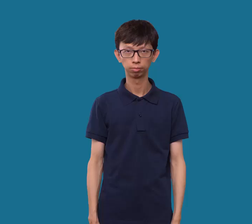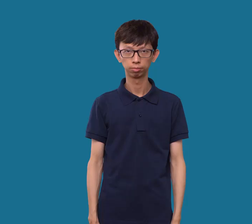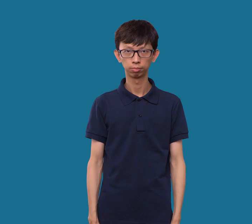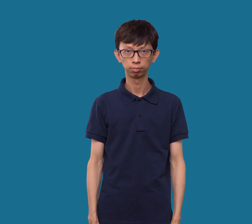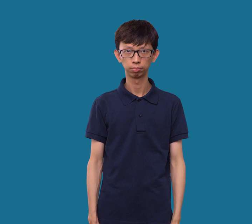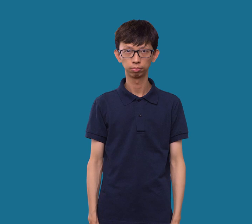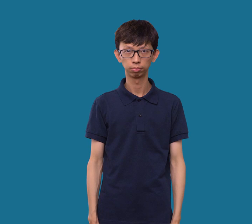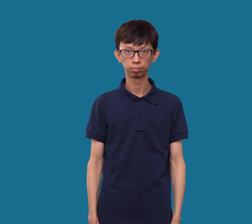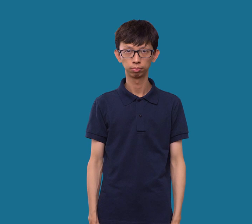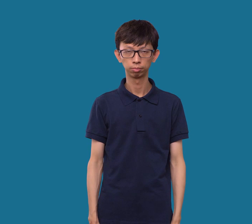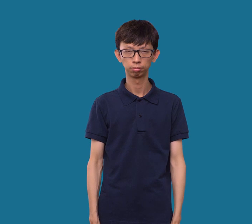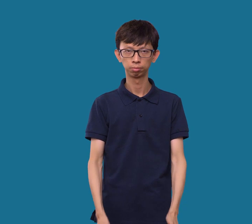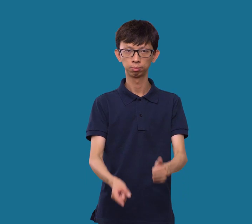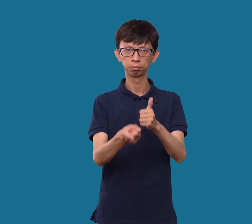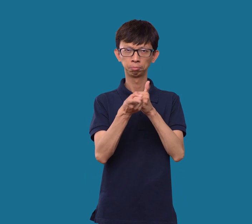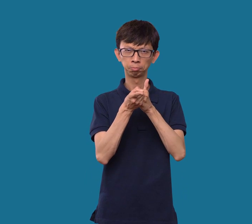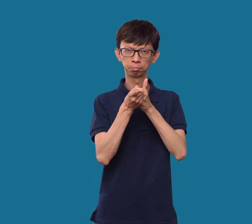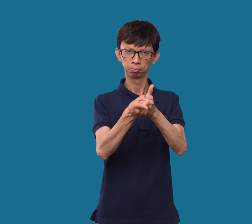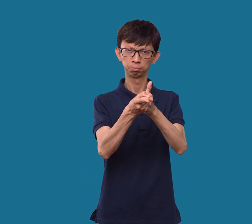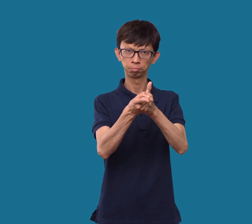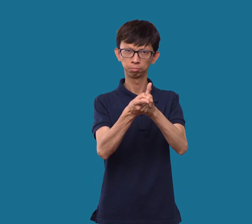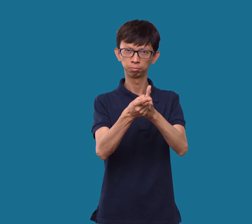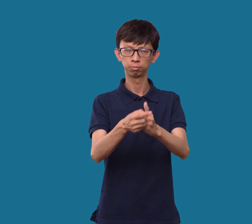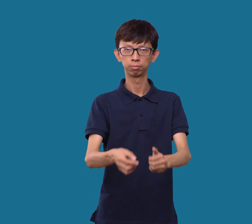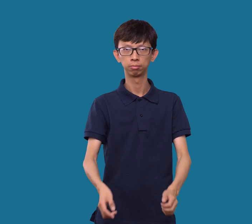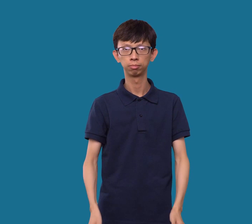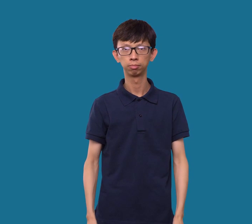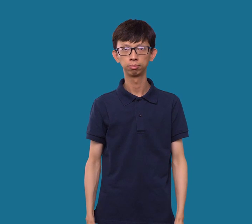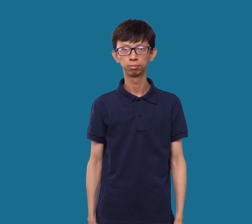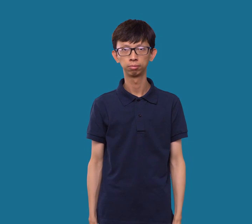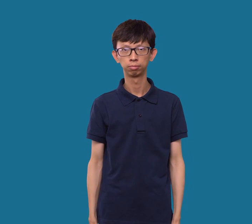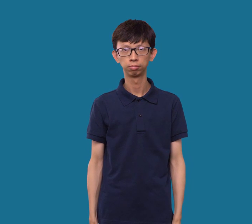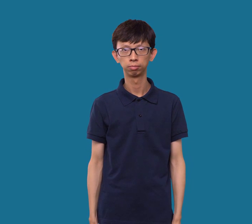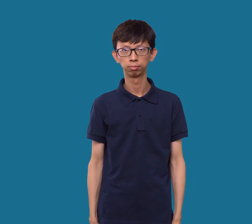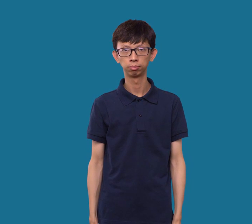hung thủ